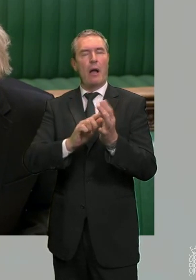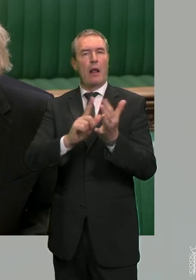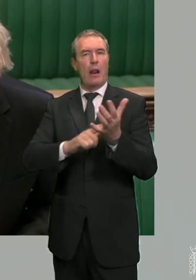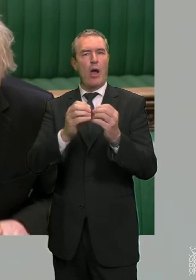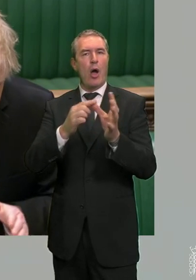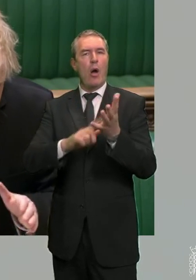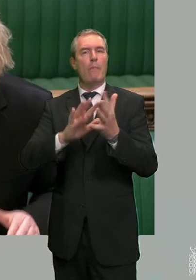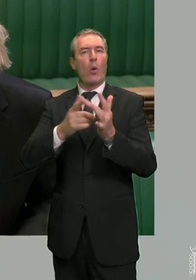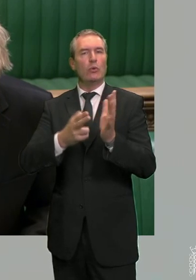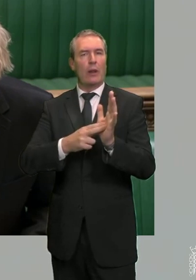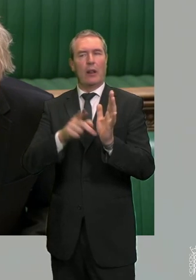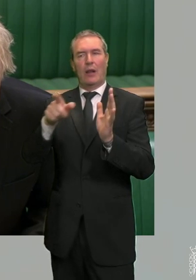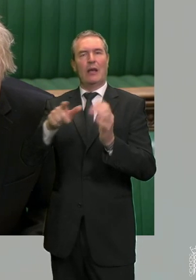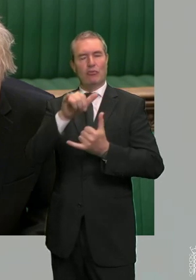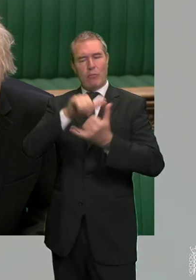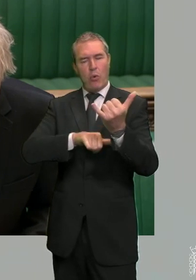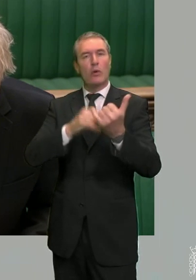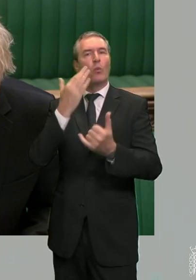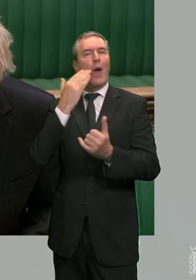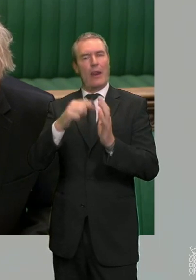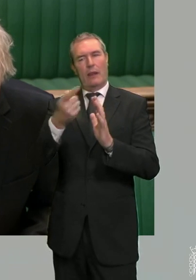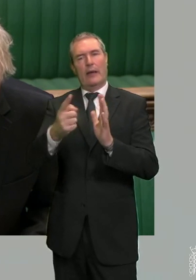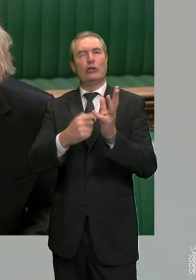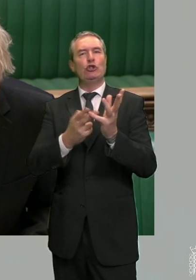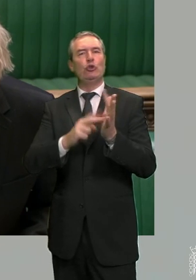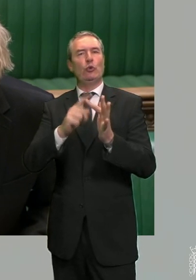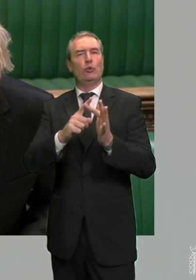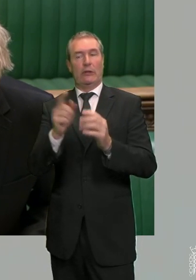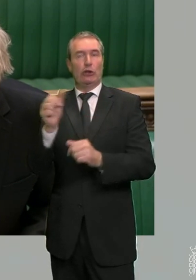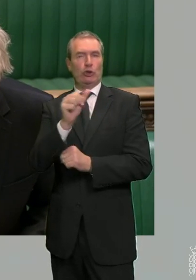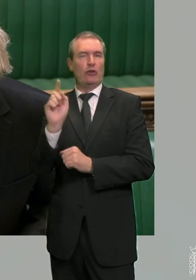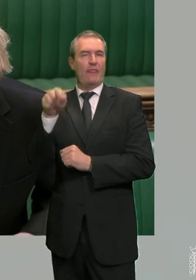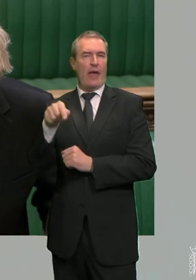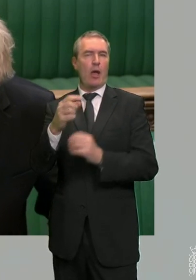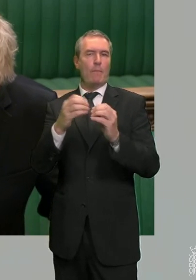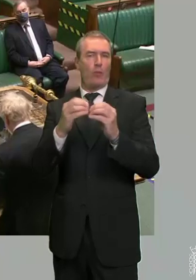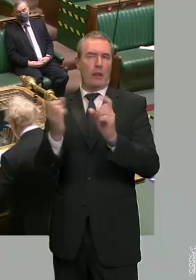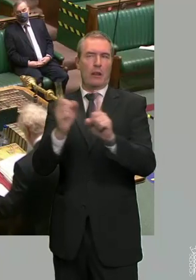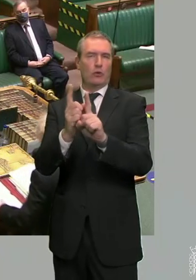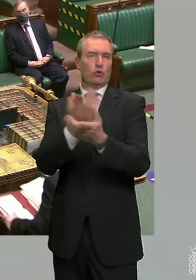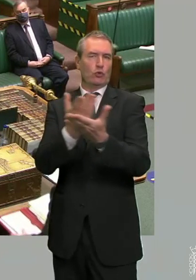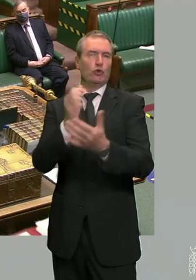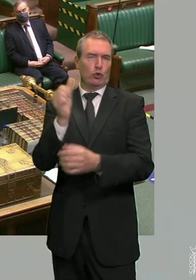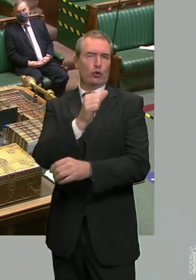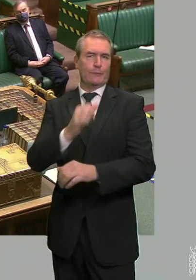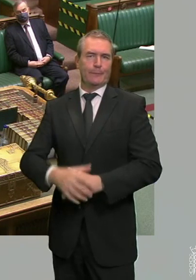If the right honourable and learned Gentleman has any representations he wishes to make on the subject, he should do so to Mr Boardman.